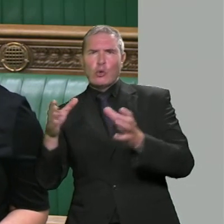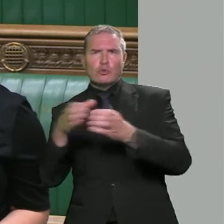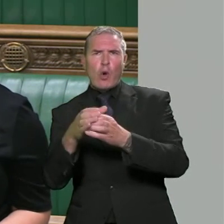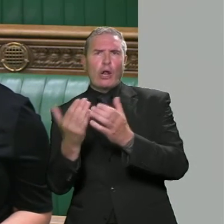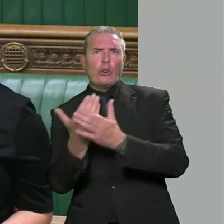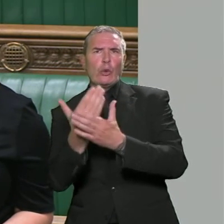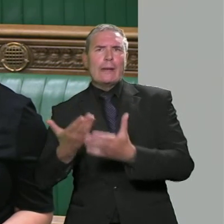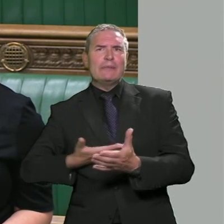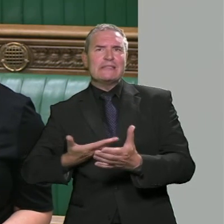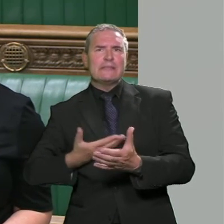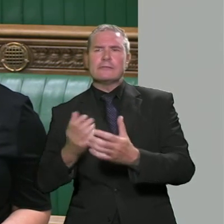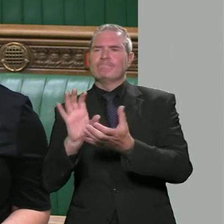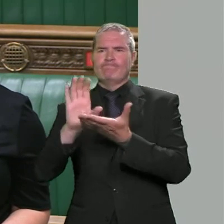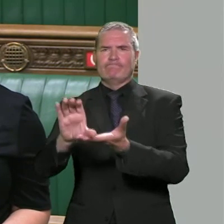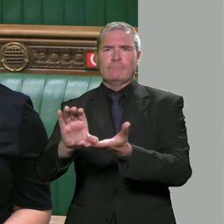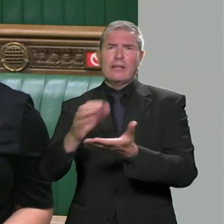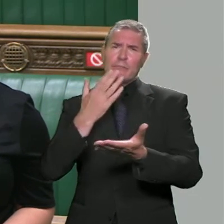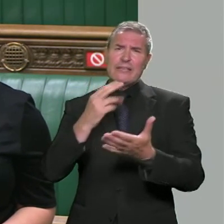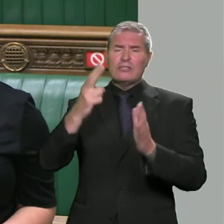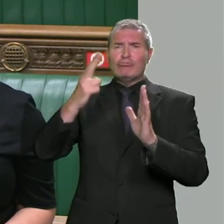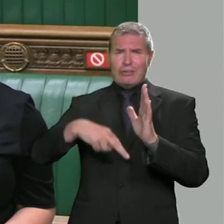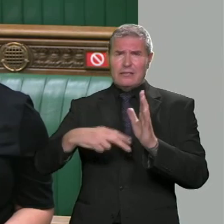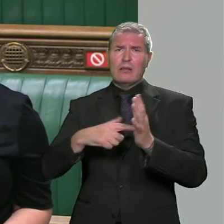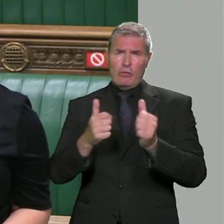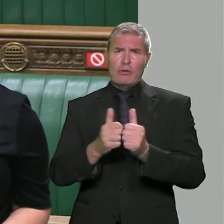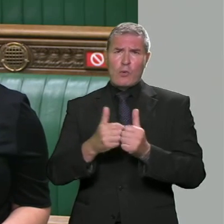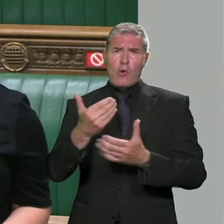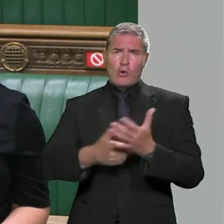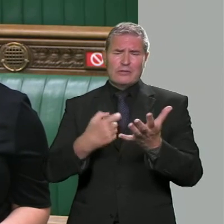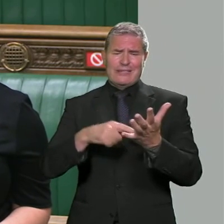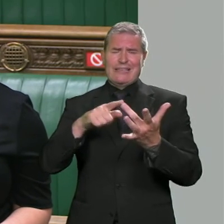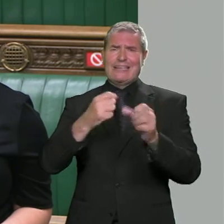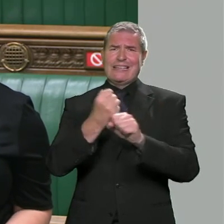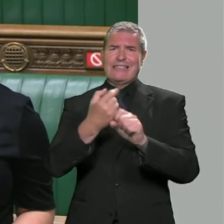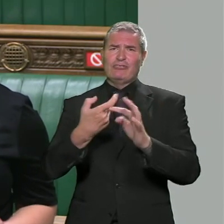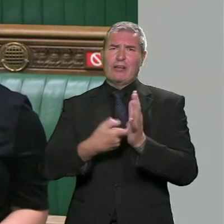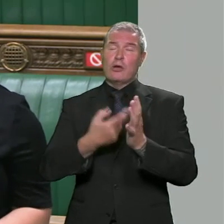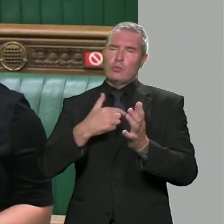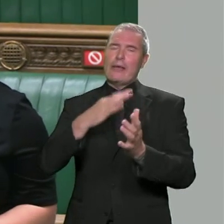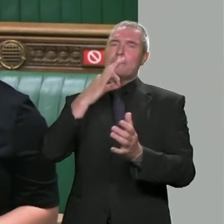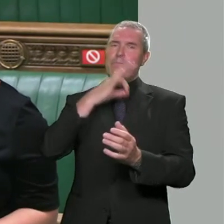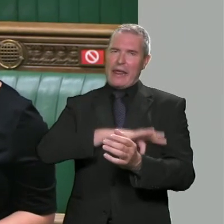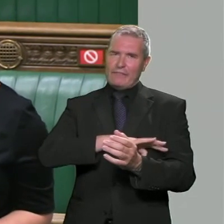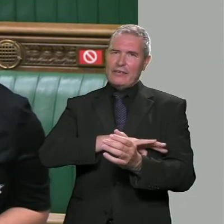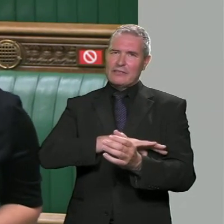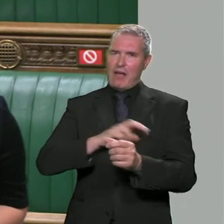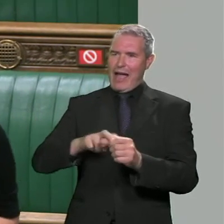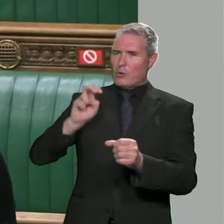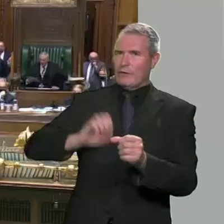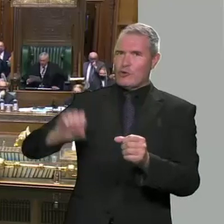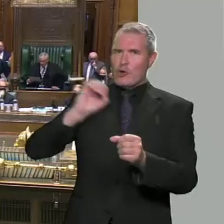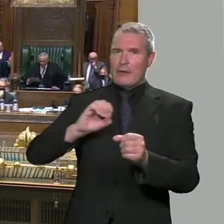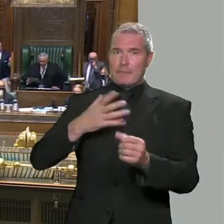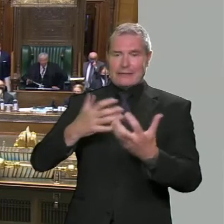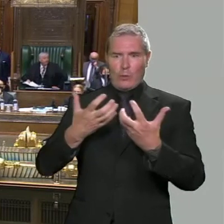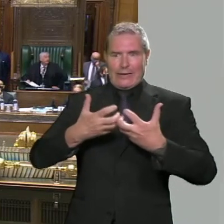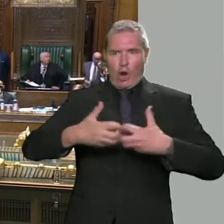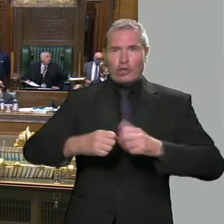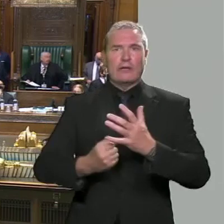Will my right honourable Friend the Prime Minister look closely at that report so that we can make the most of the great benefits of Brexit and lead the world in the development of new technologies?